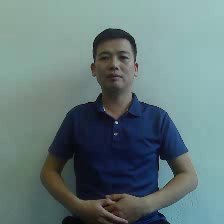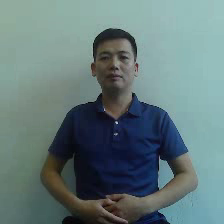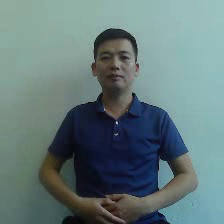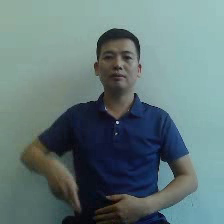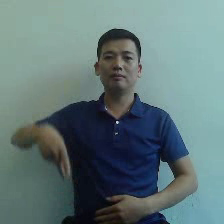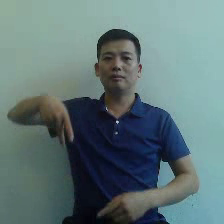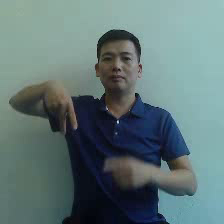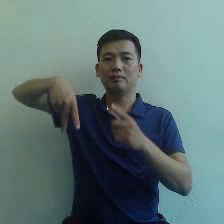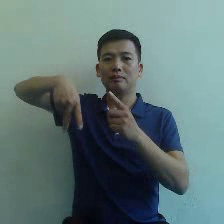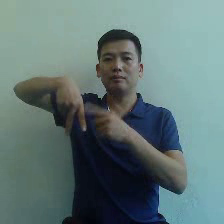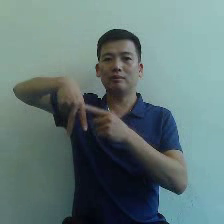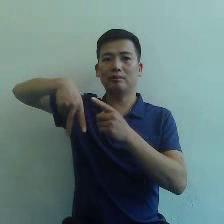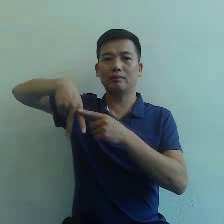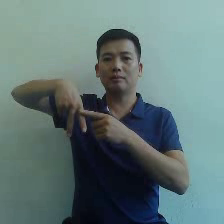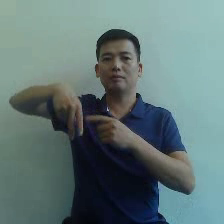Chân